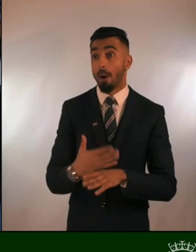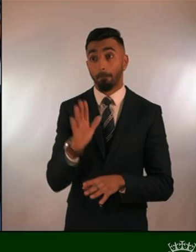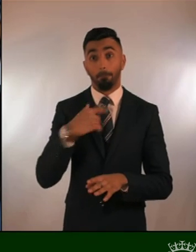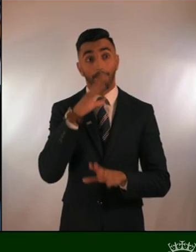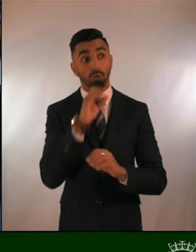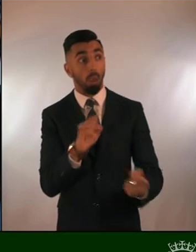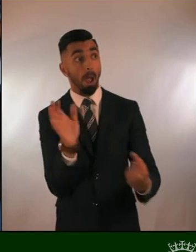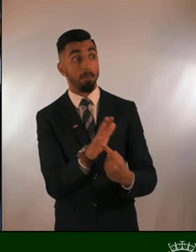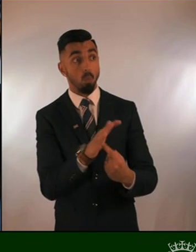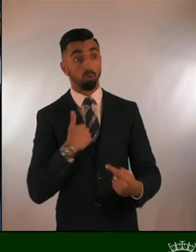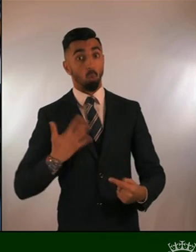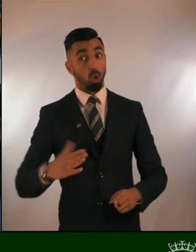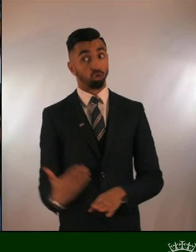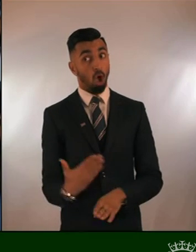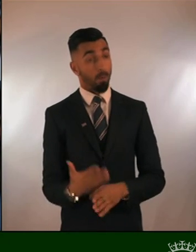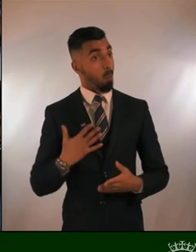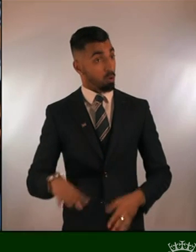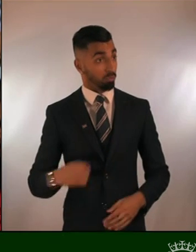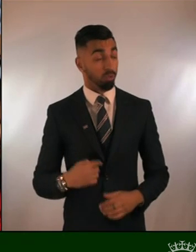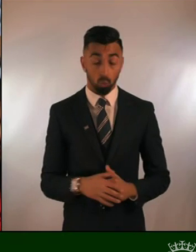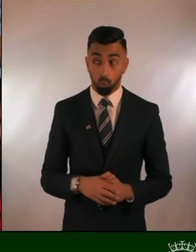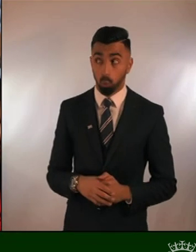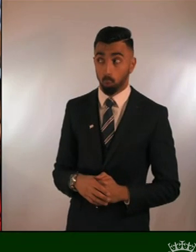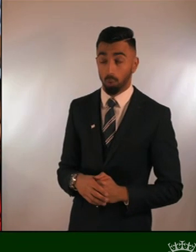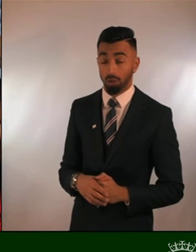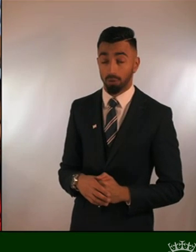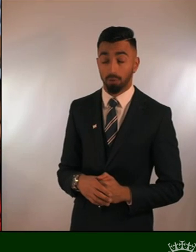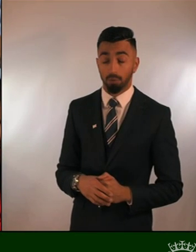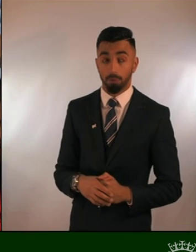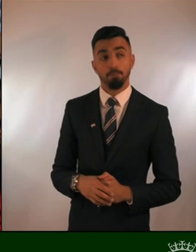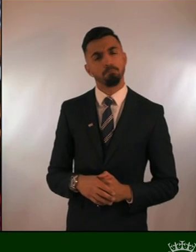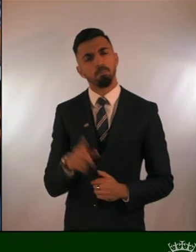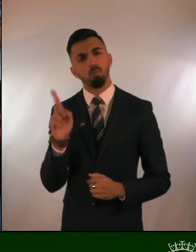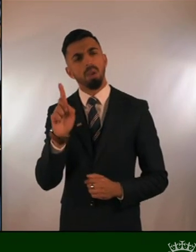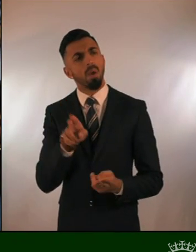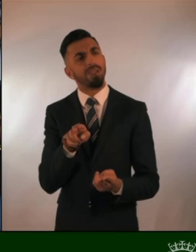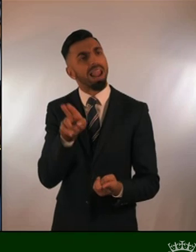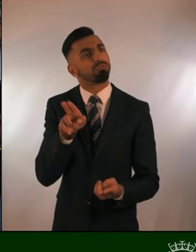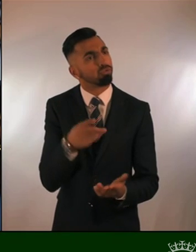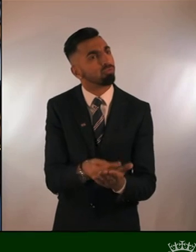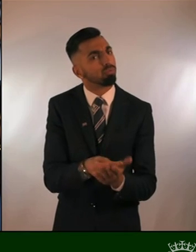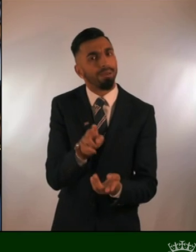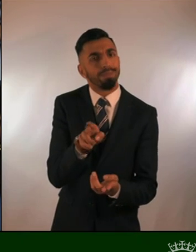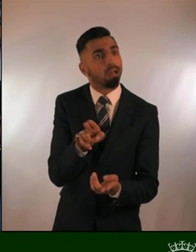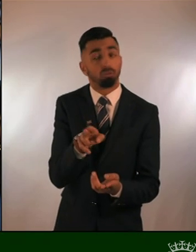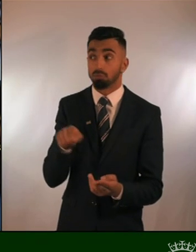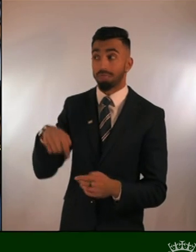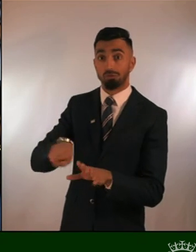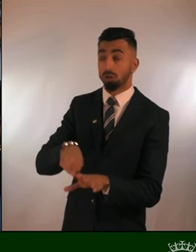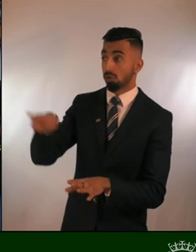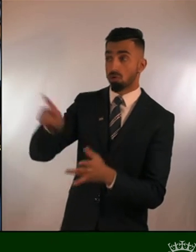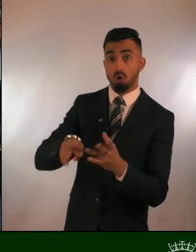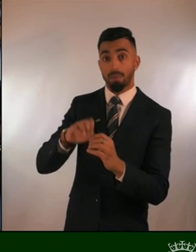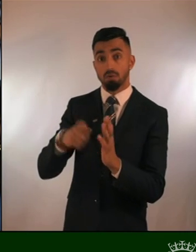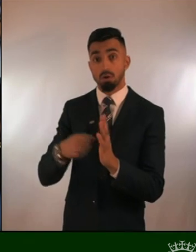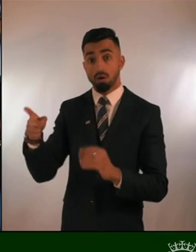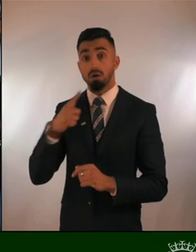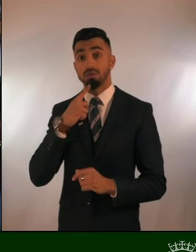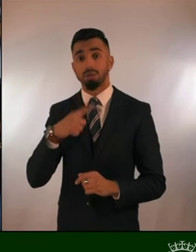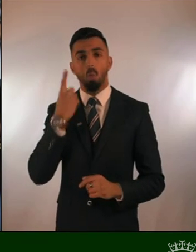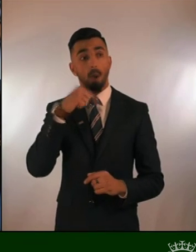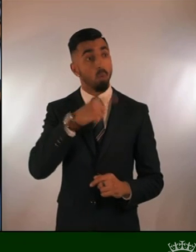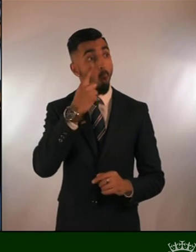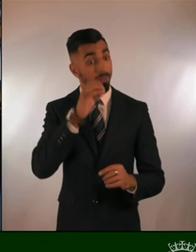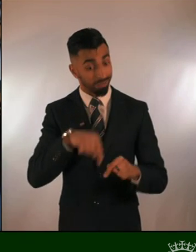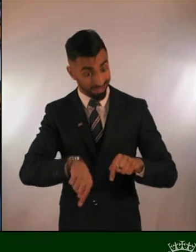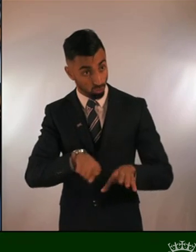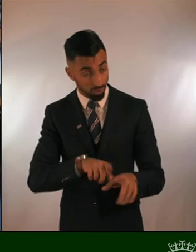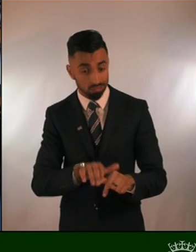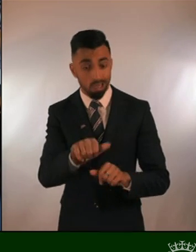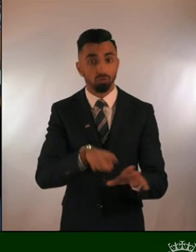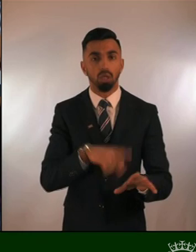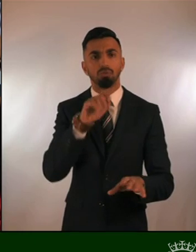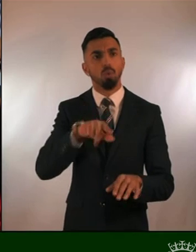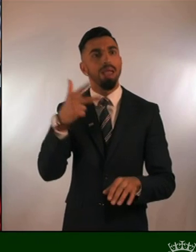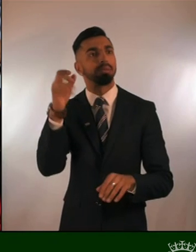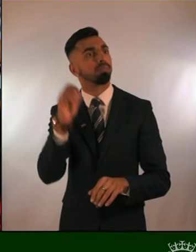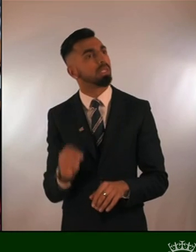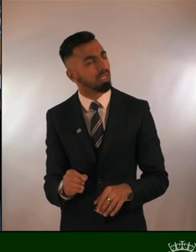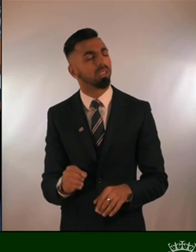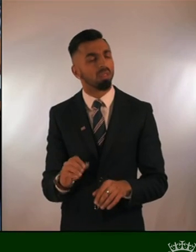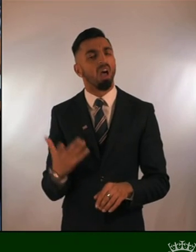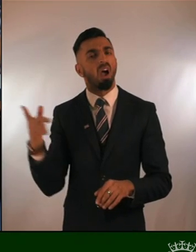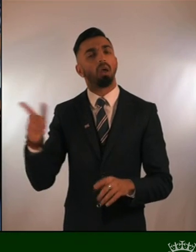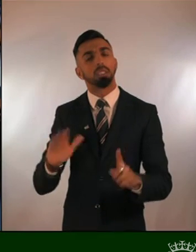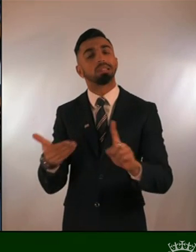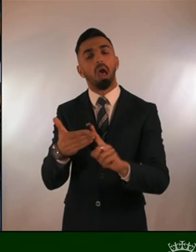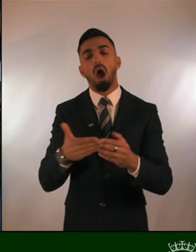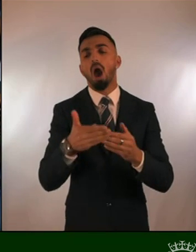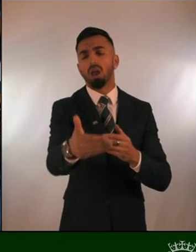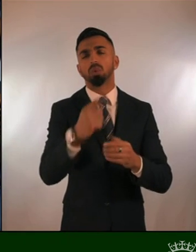On inflation, the OBR forecasts 1.4% this year, increasing to 1.8% next year and then, for the rest of the forecast period, remaining on or around target.